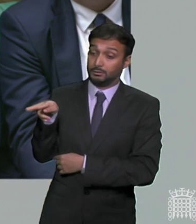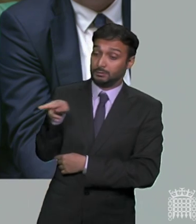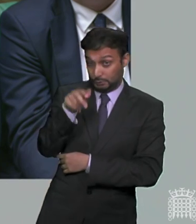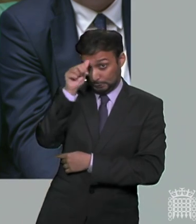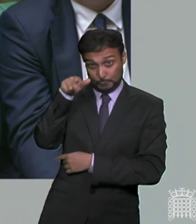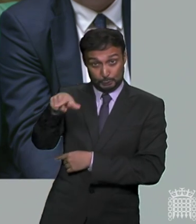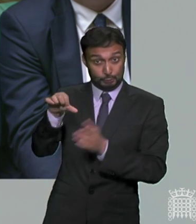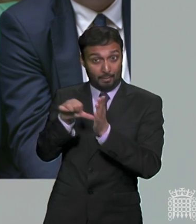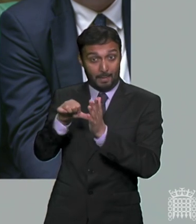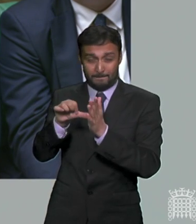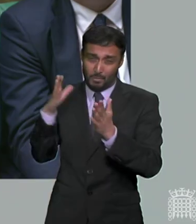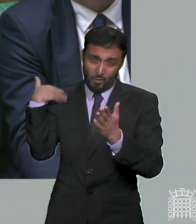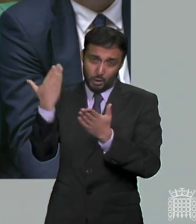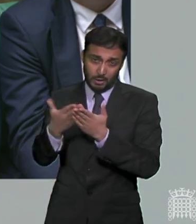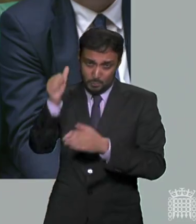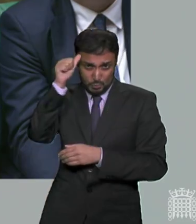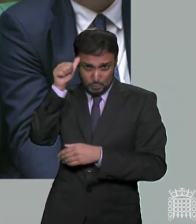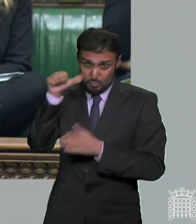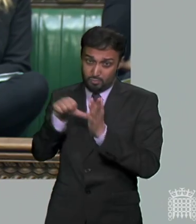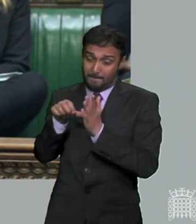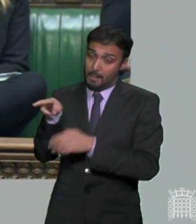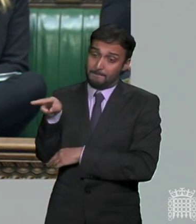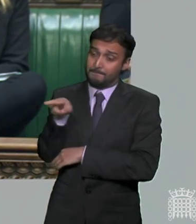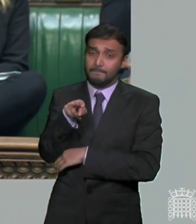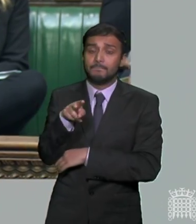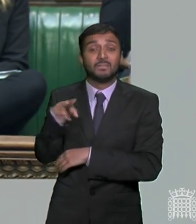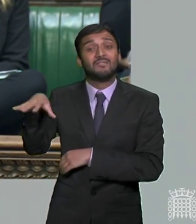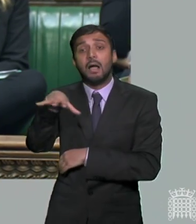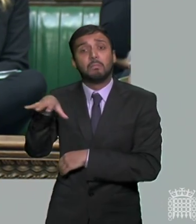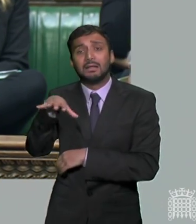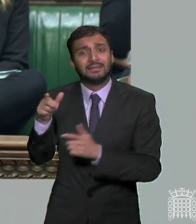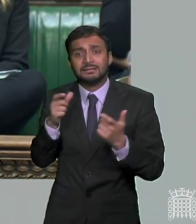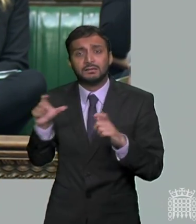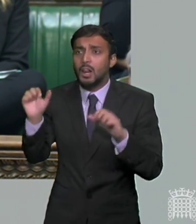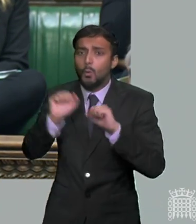Families are still waiting for answers from the marine accident investigation branch.